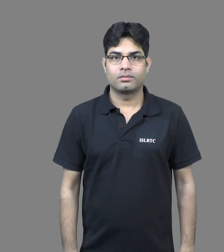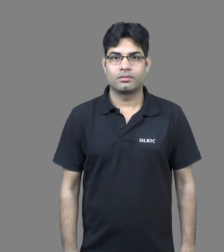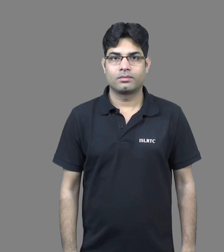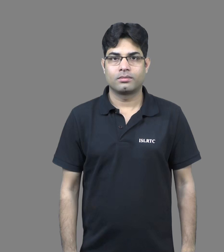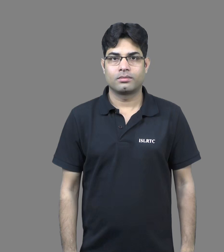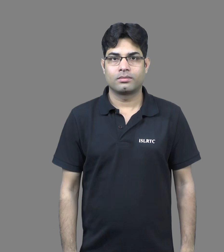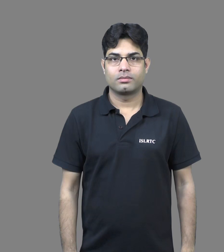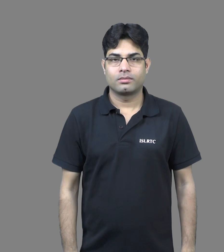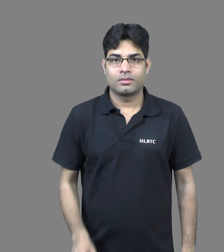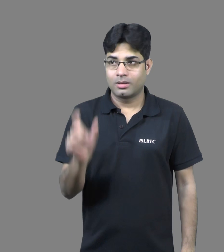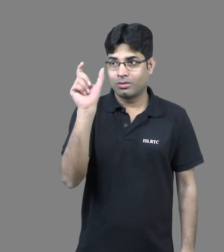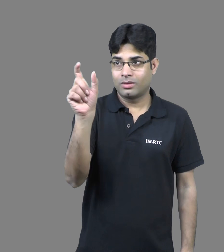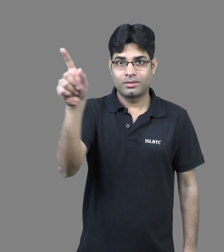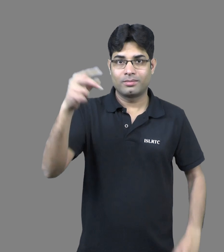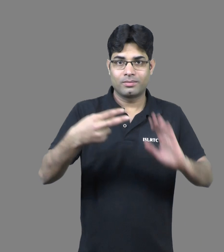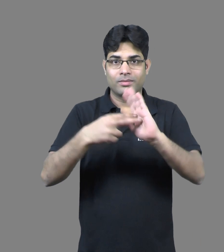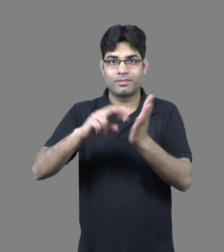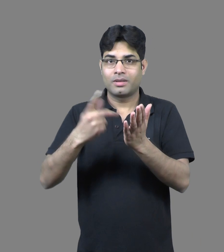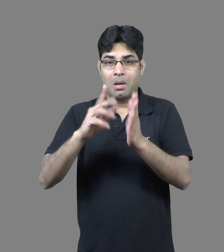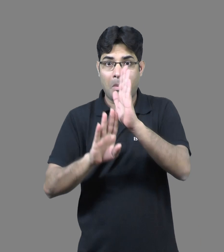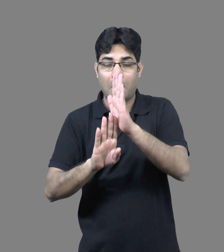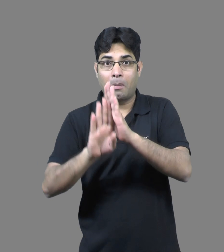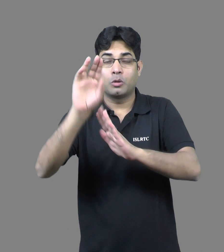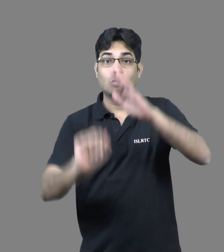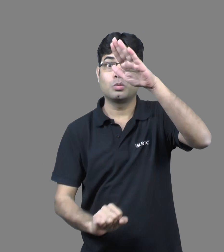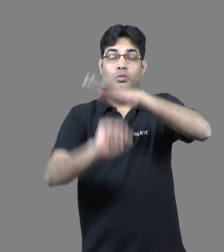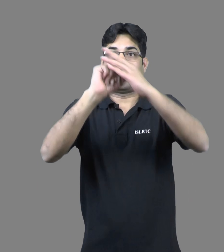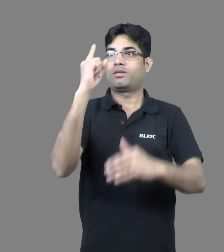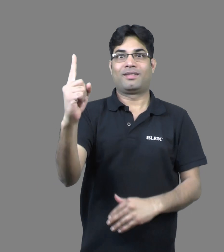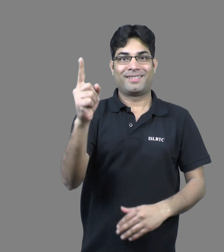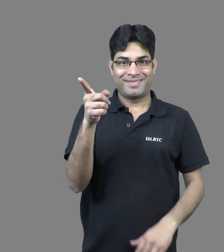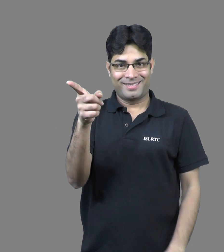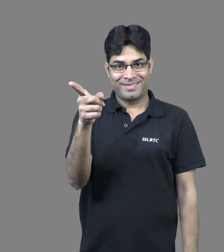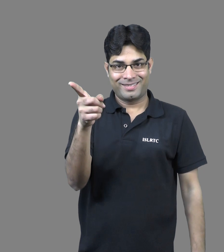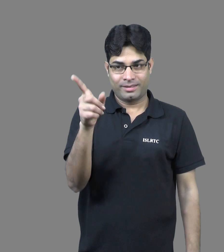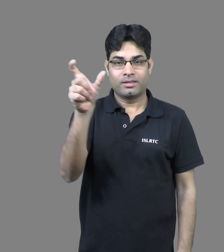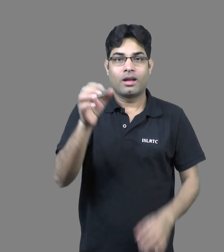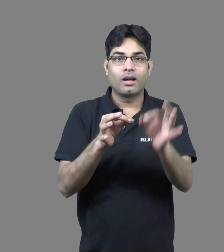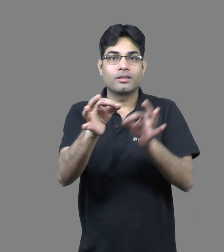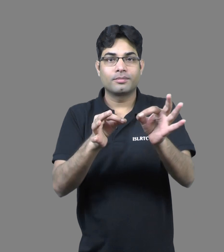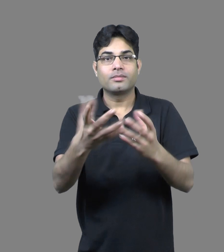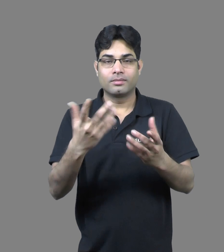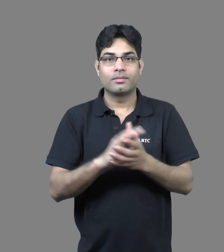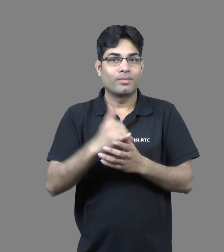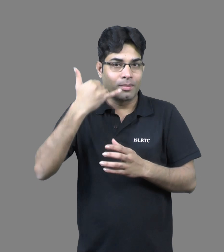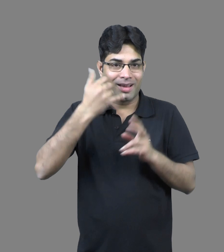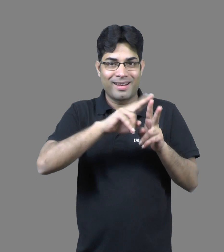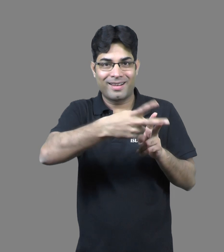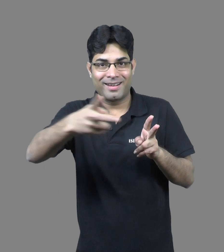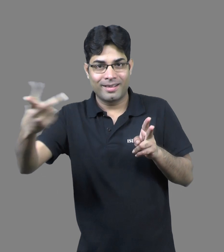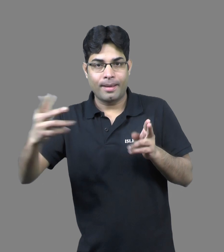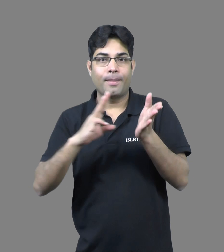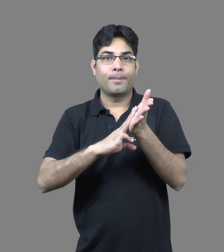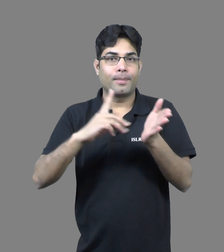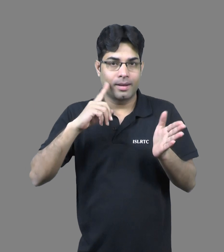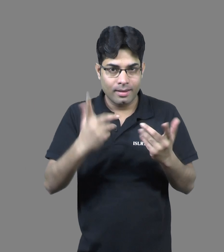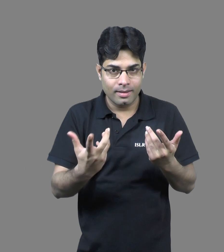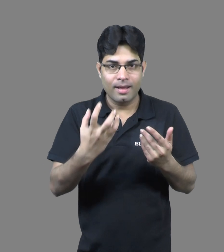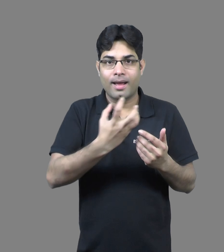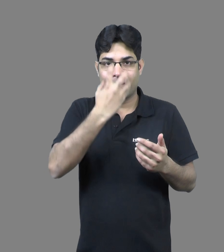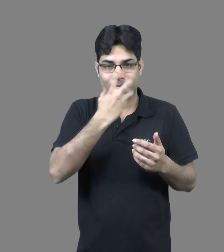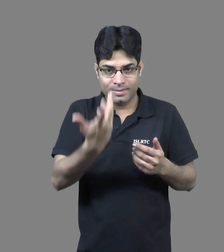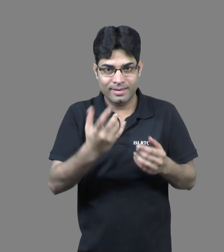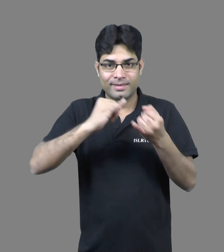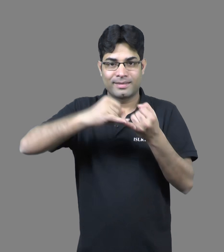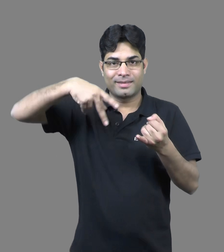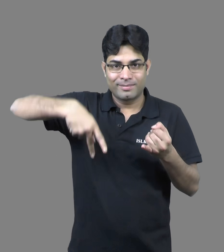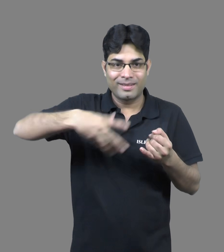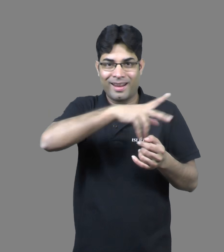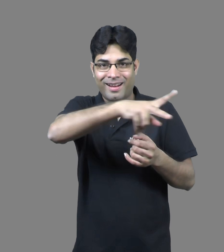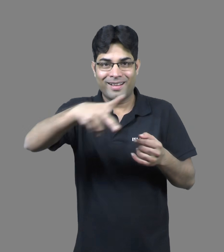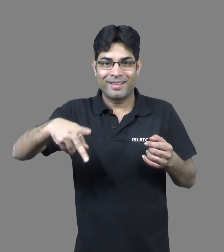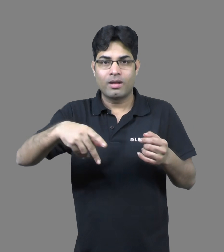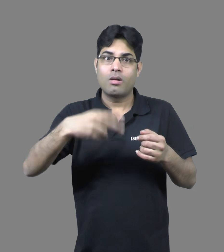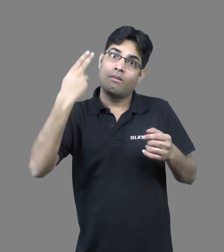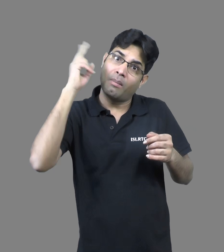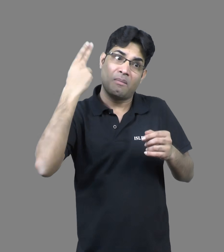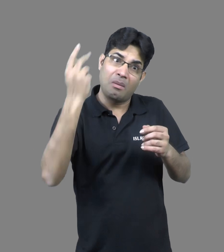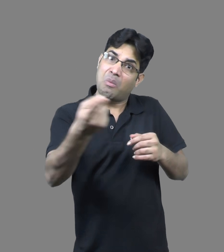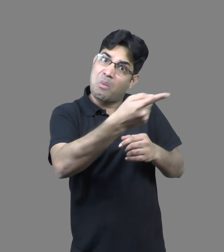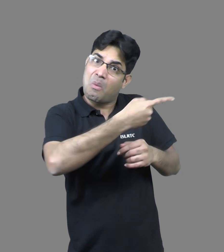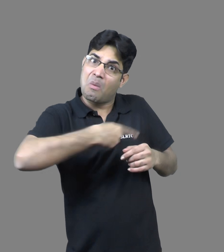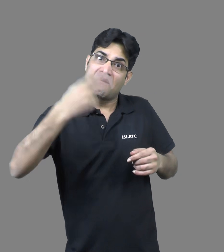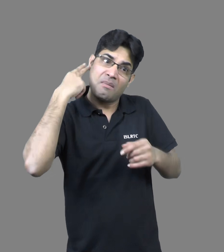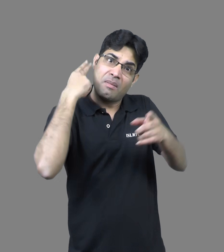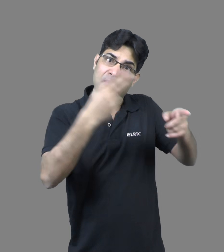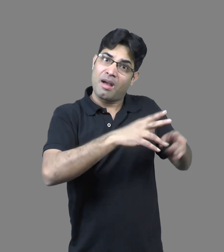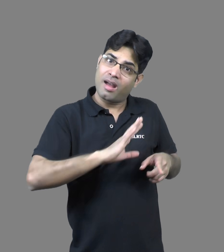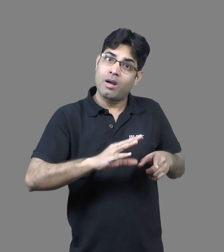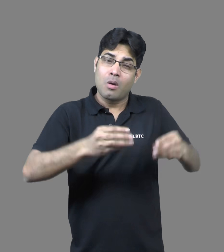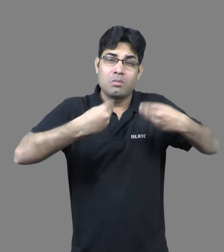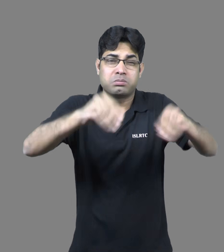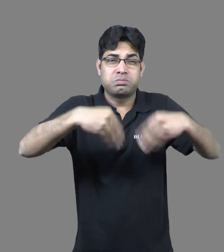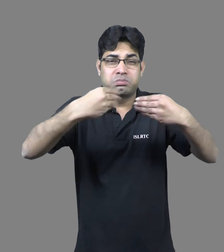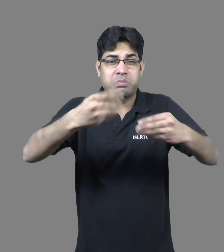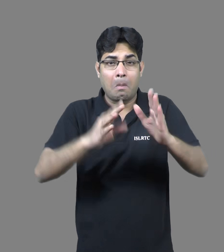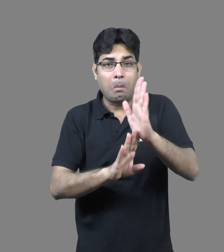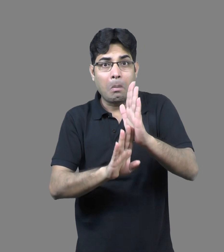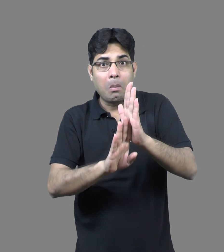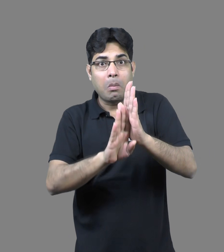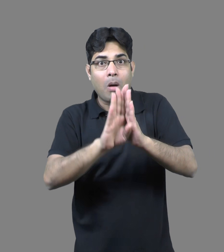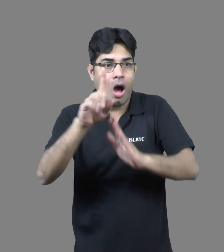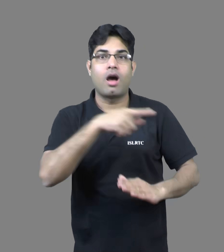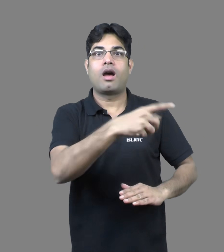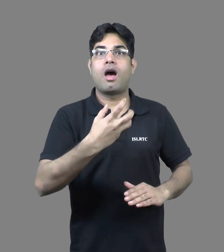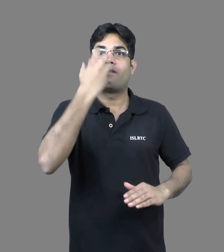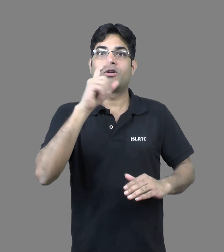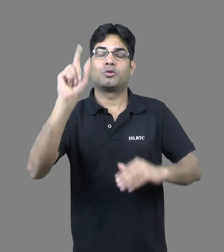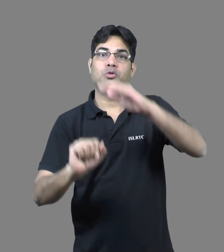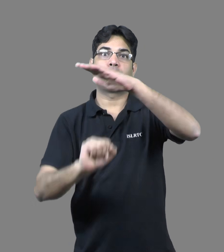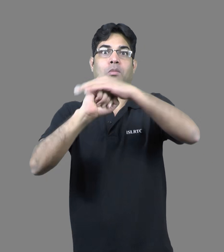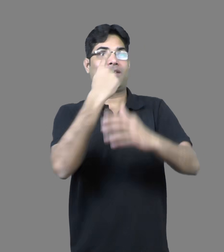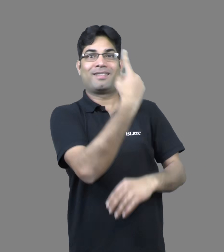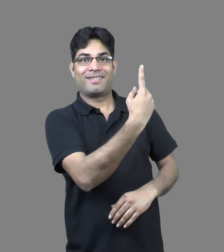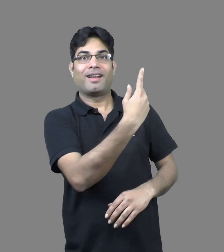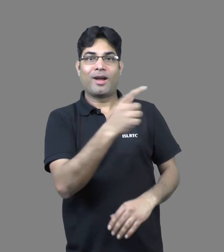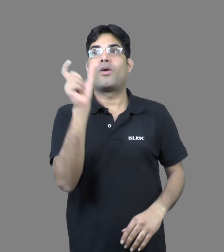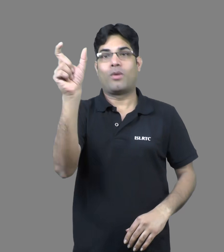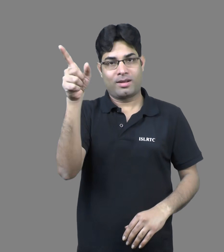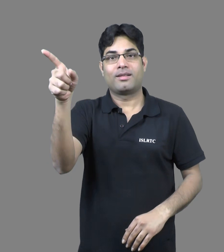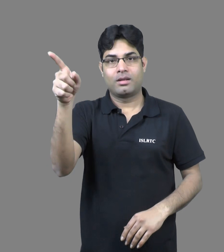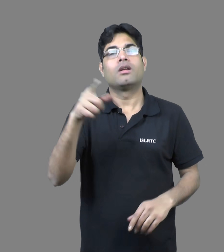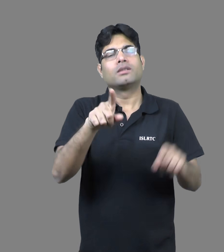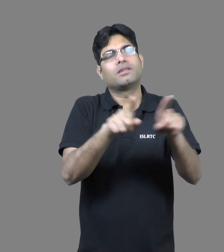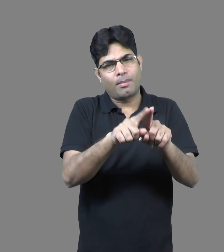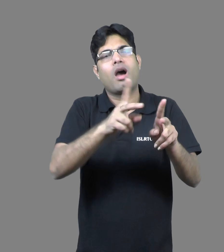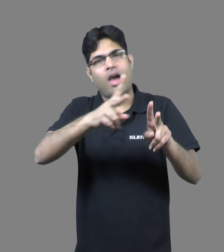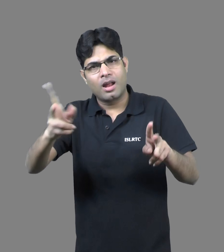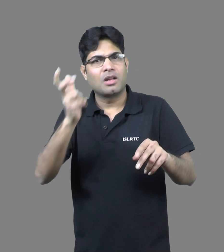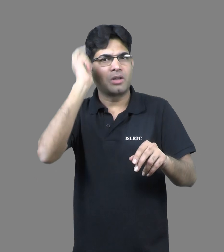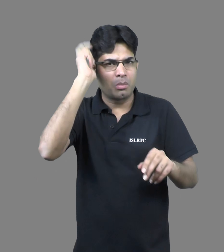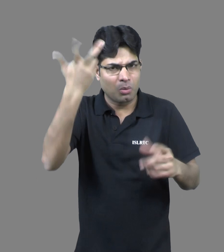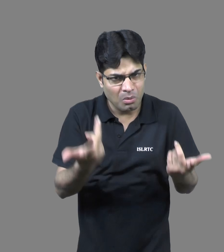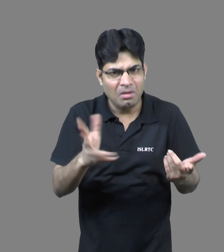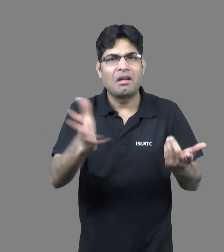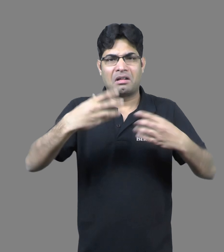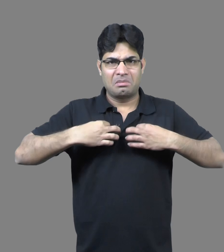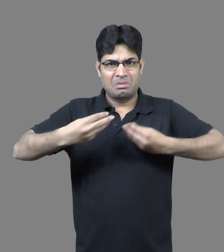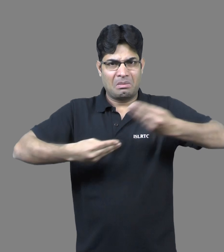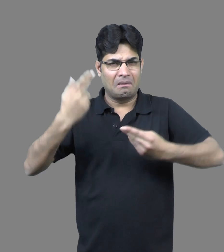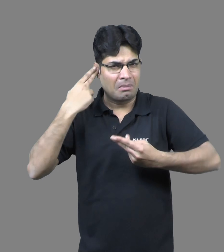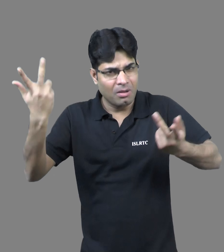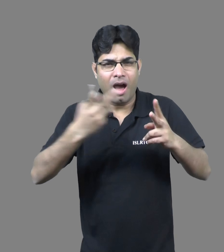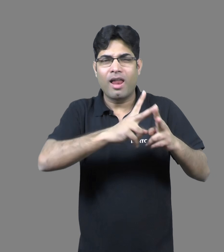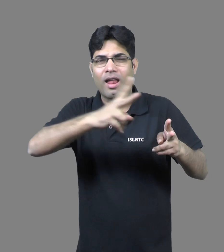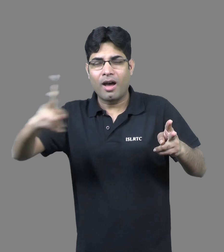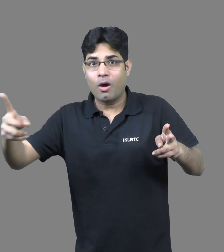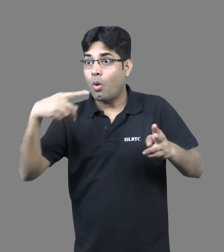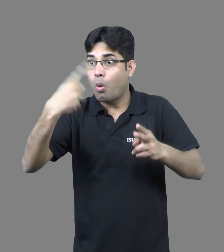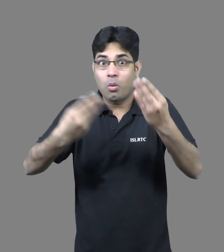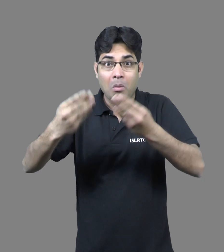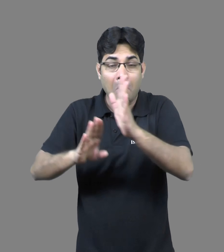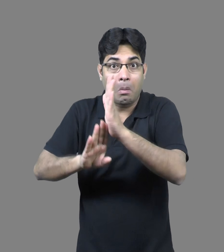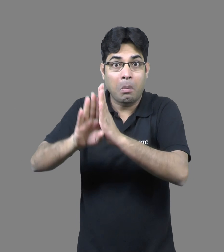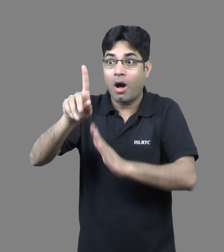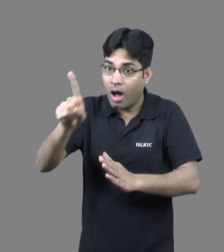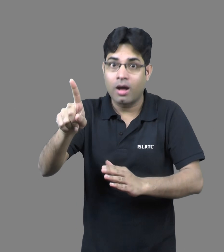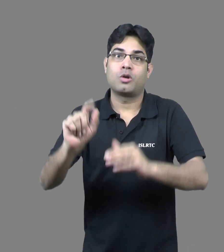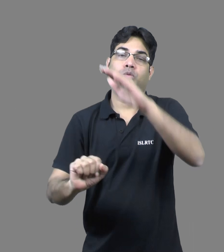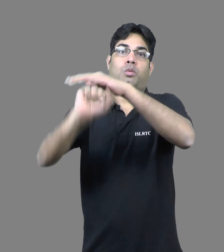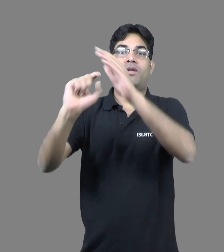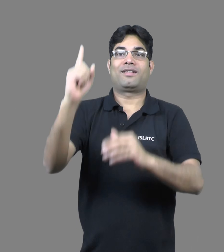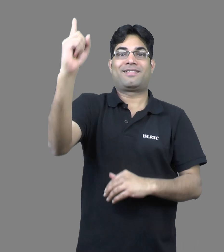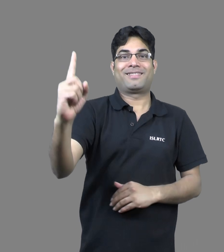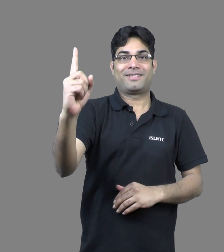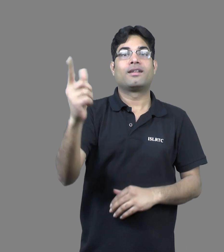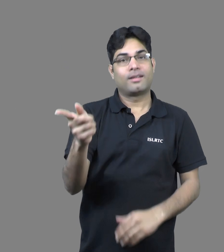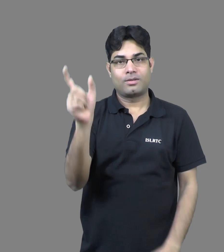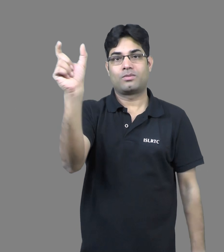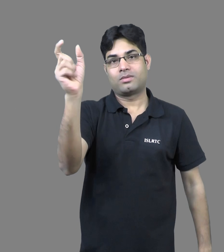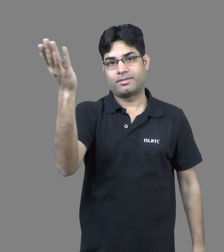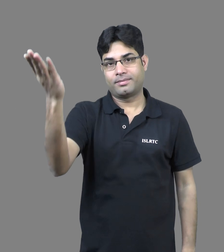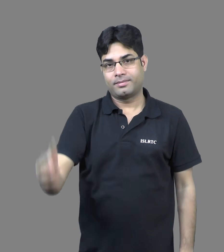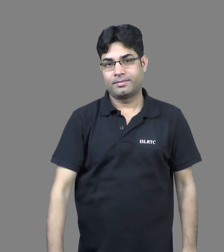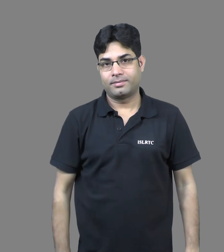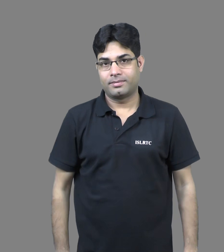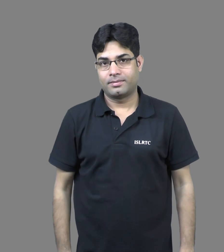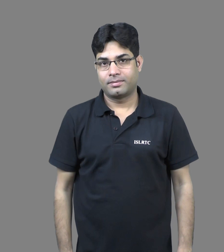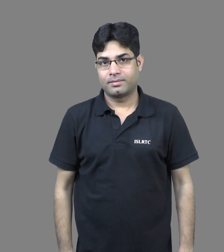Brand Leader